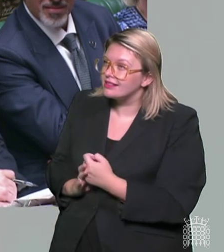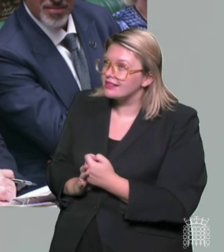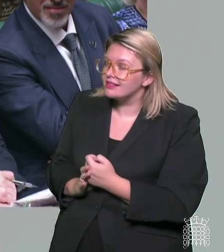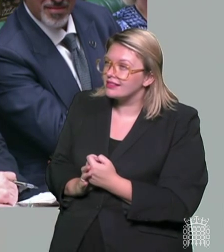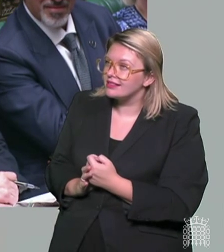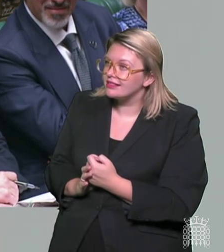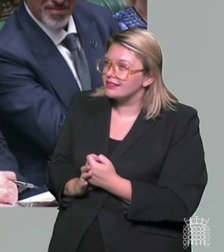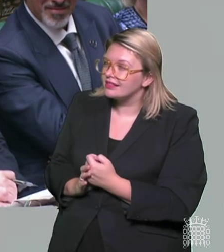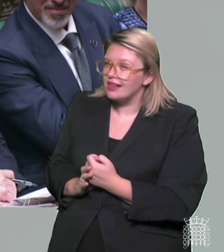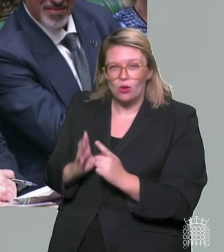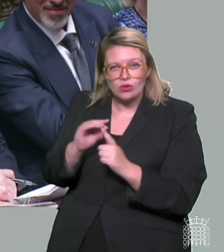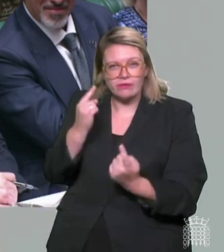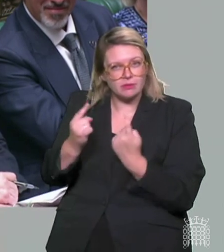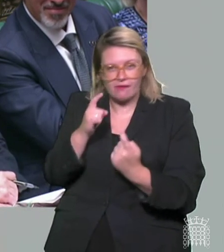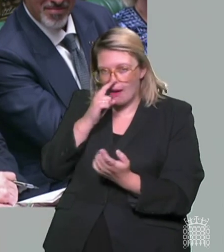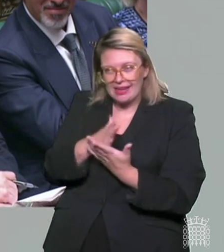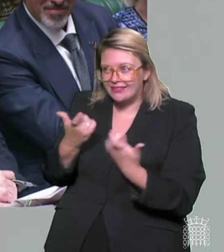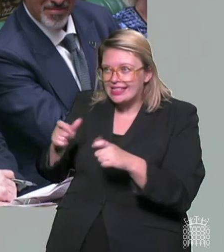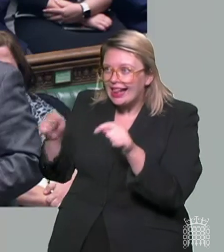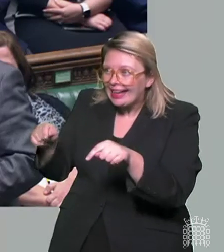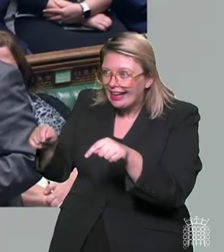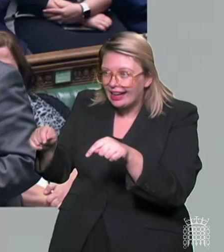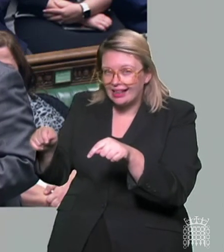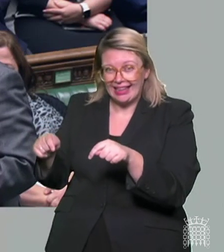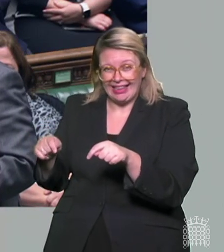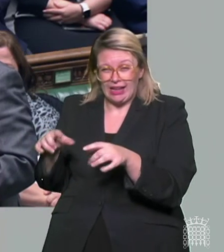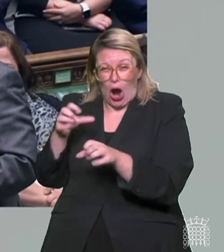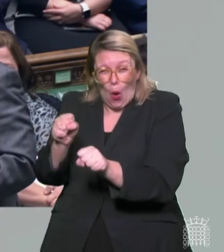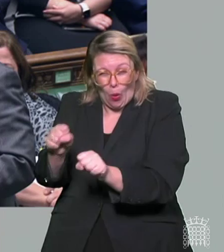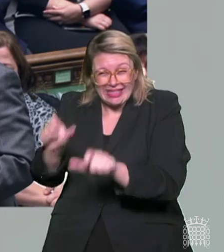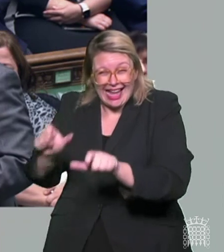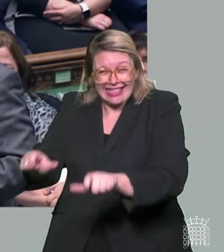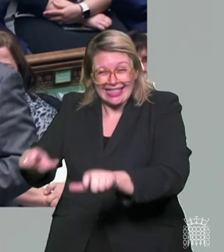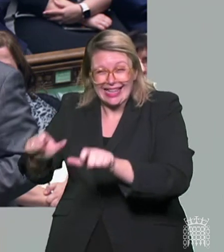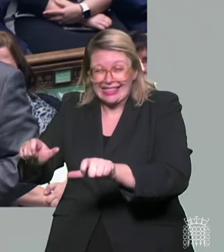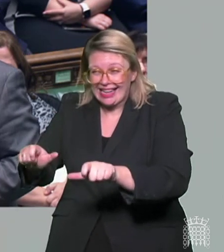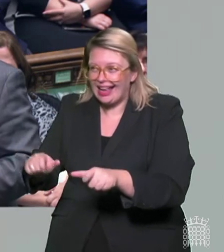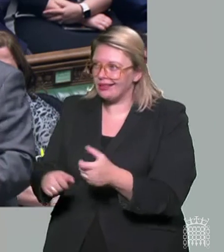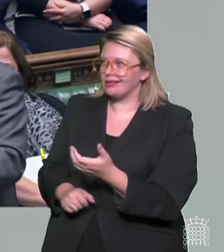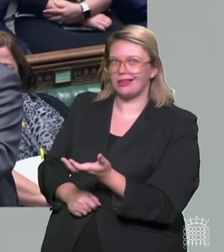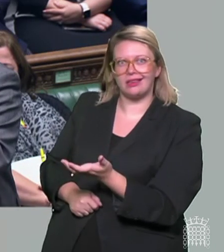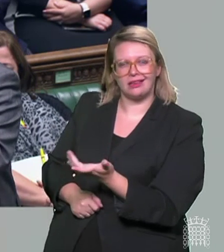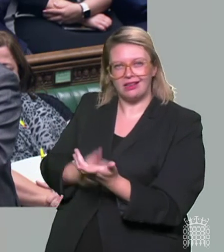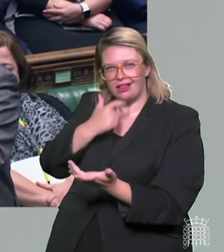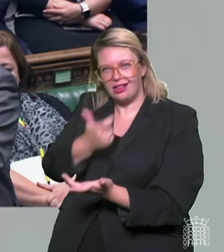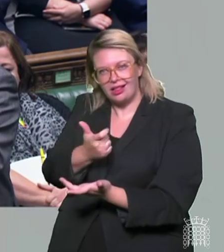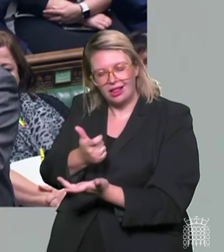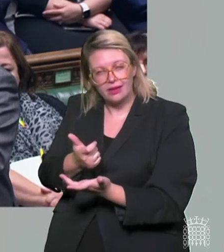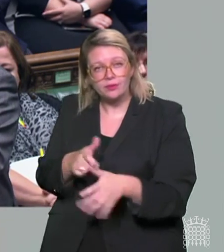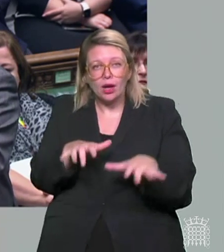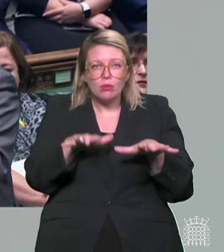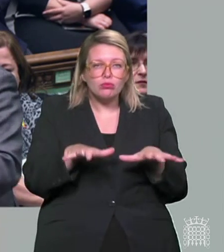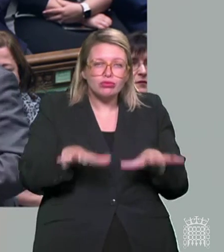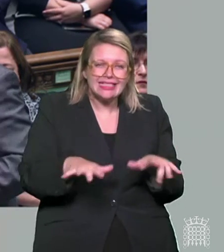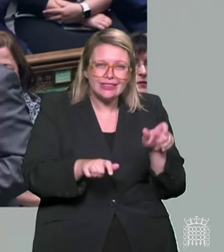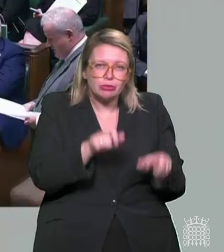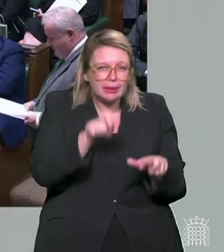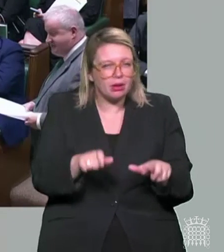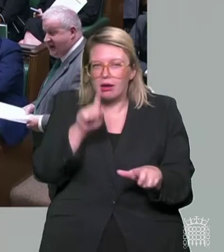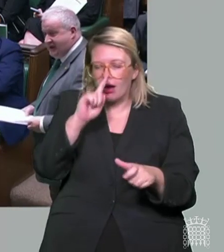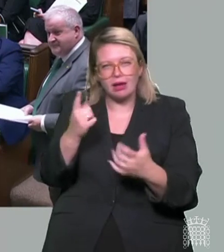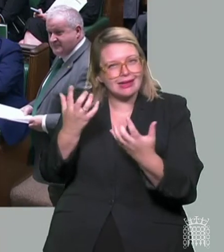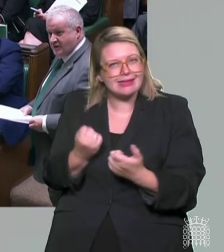The Prime Minister is desperately clinging on to his own fantasy, but the public cannot afford to put up with this farce of a Government a minute longer.